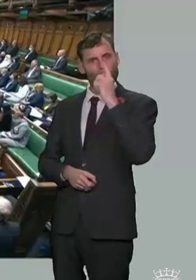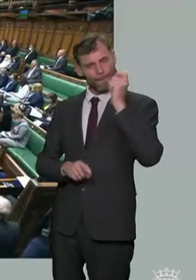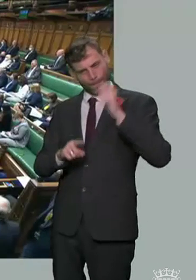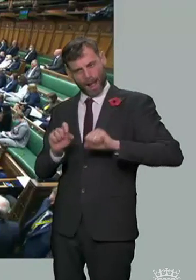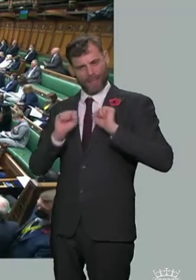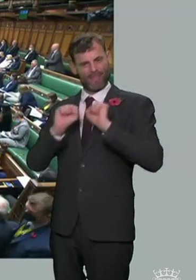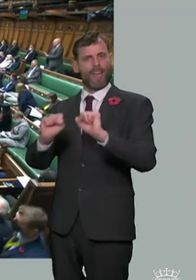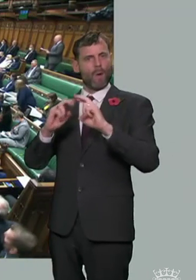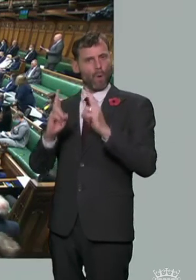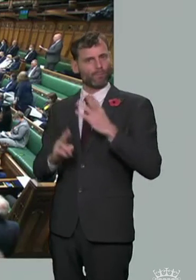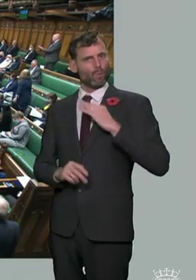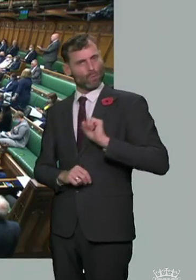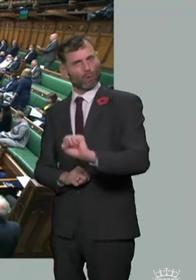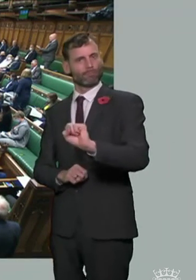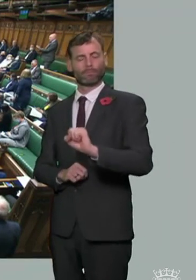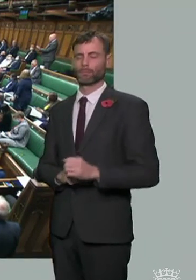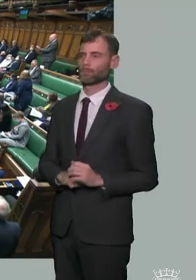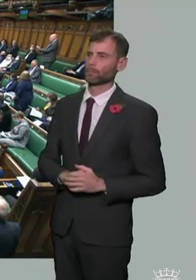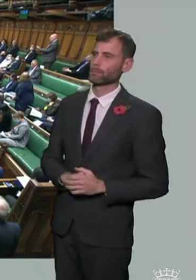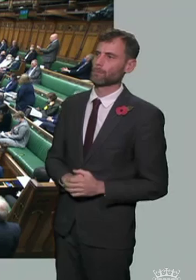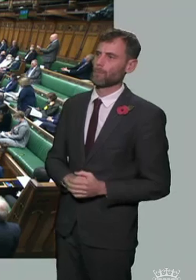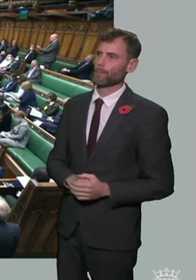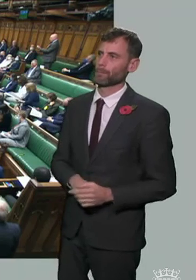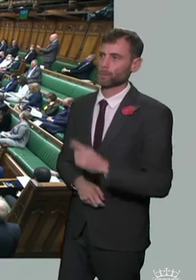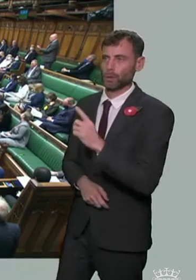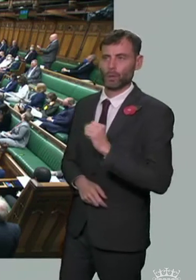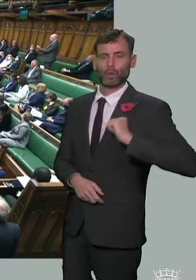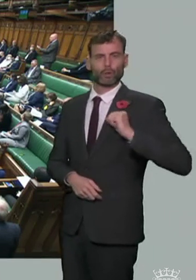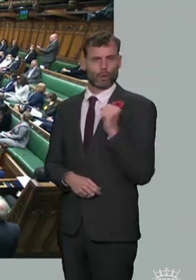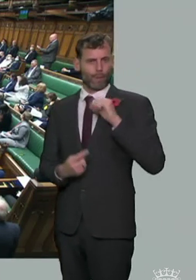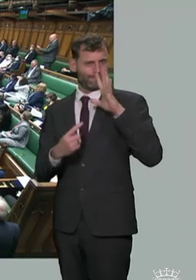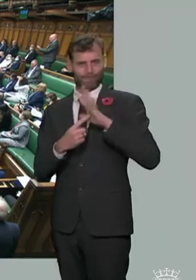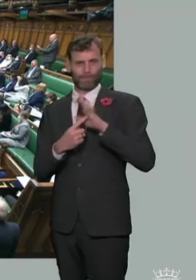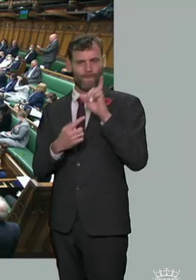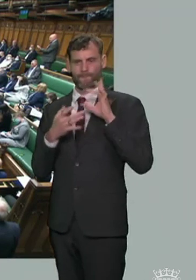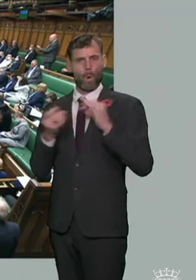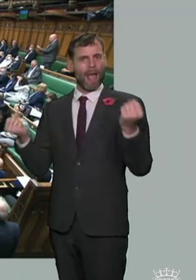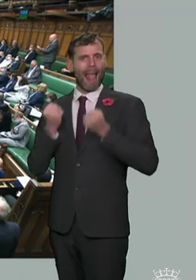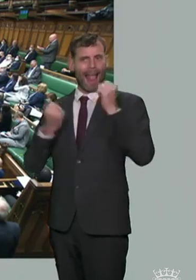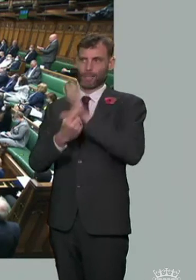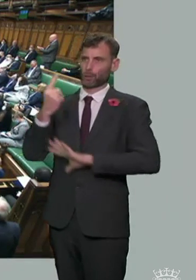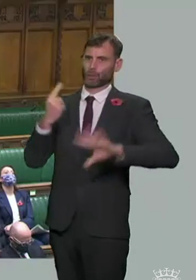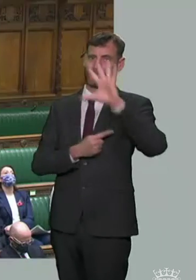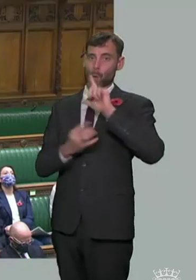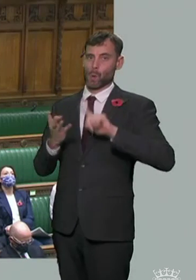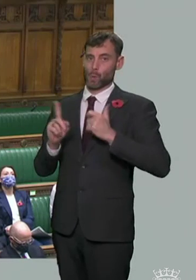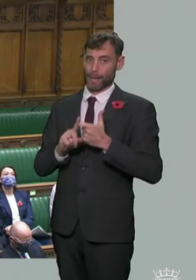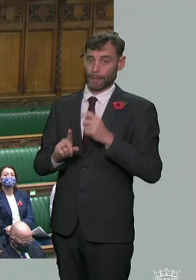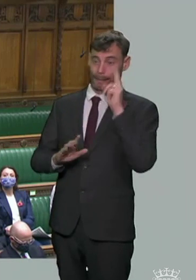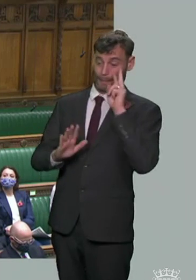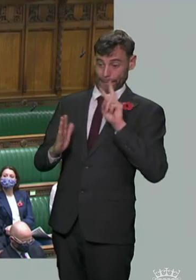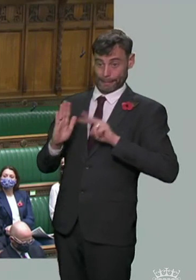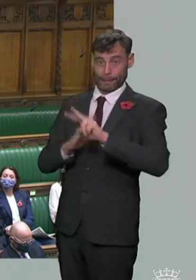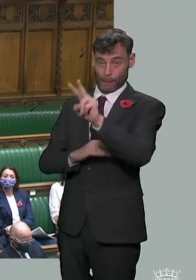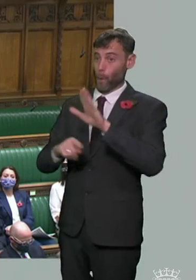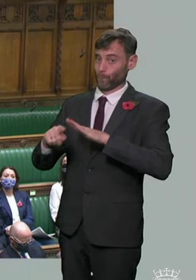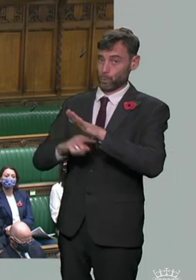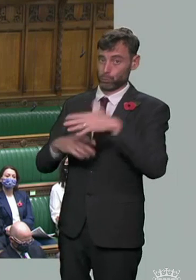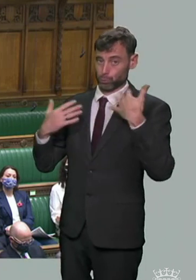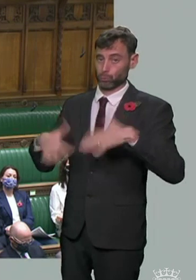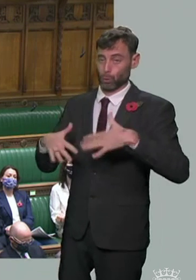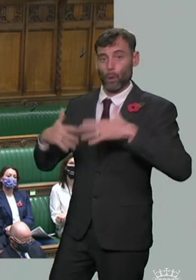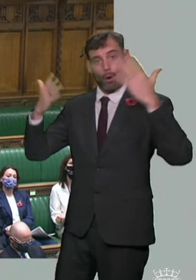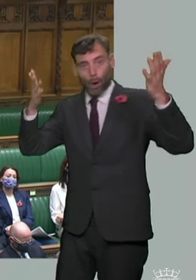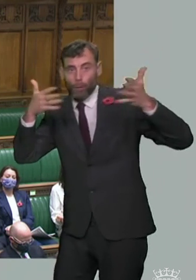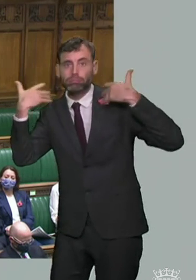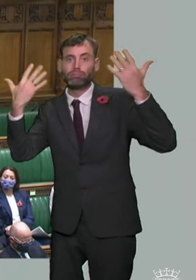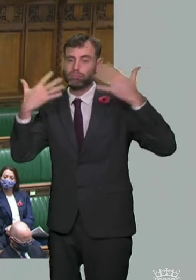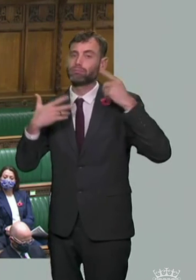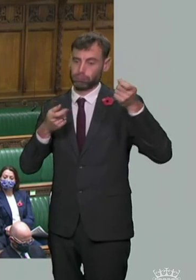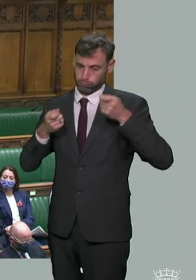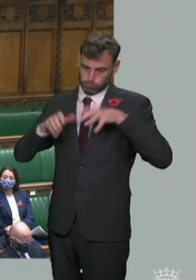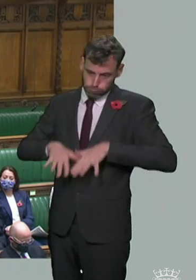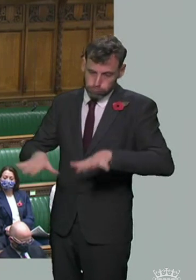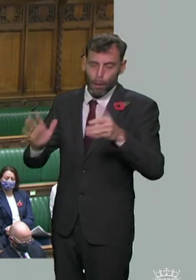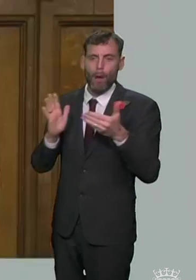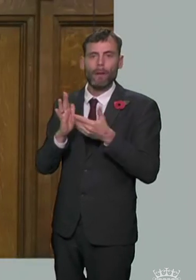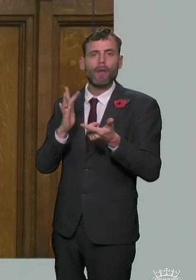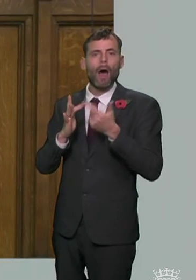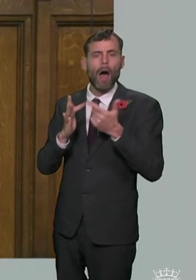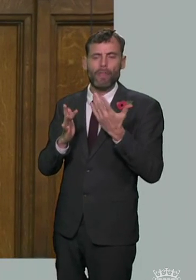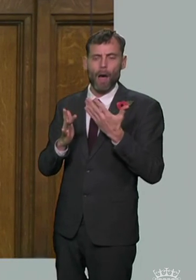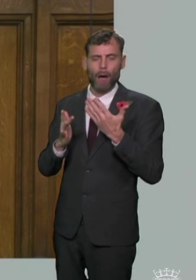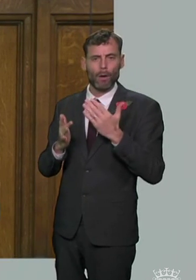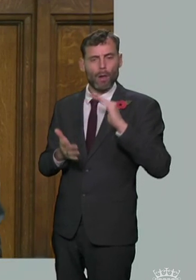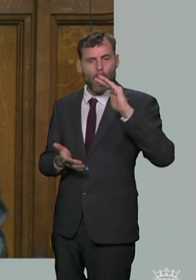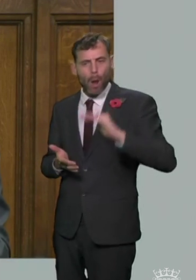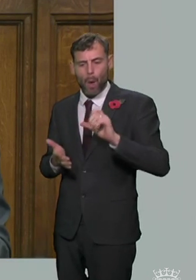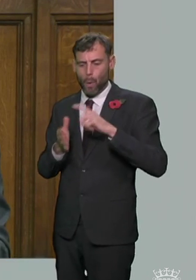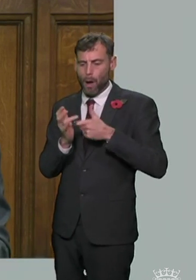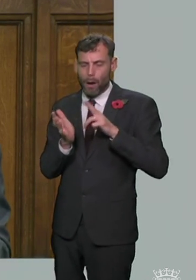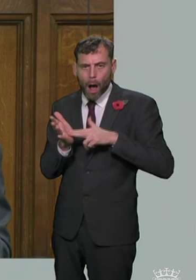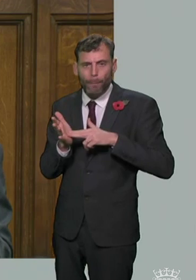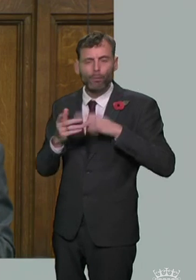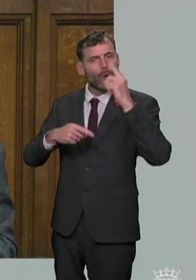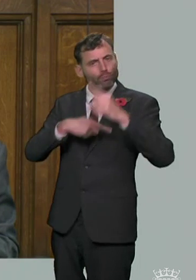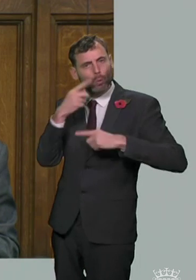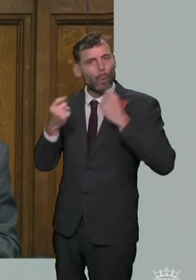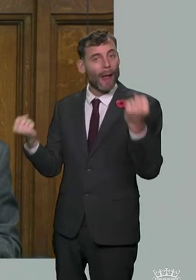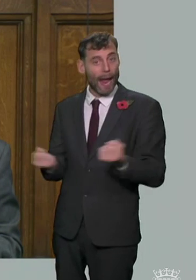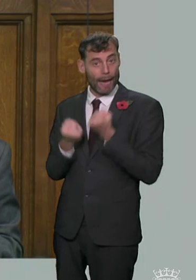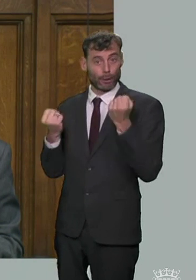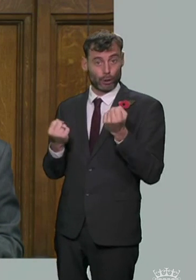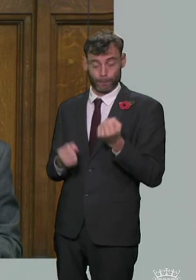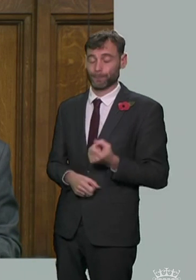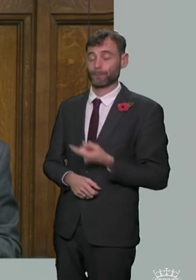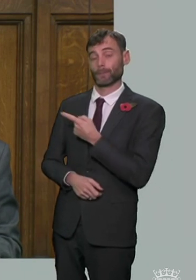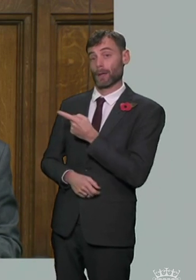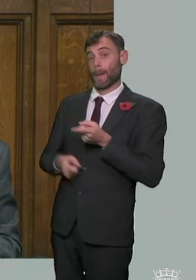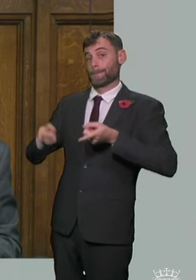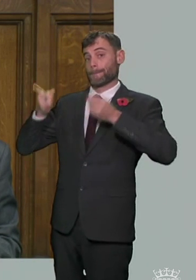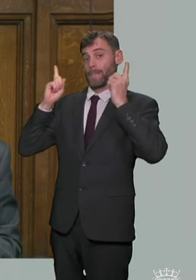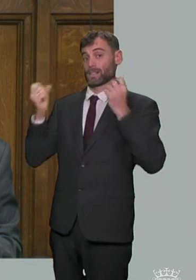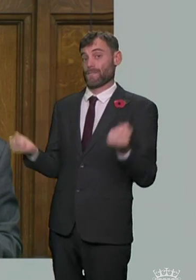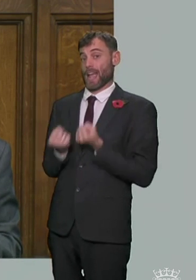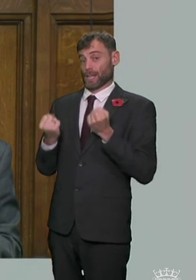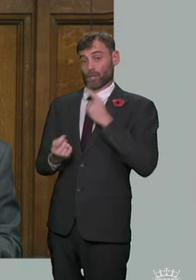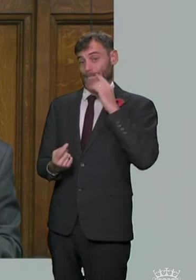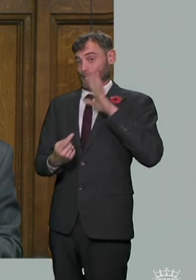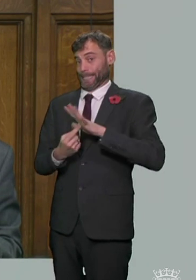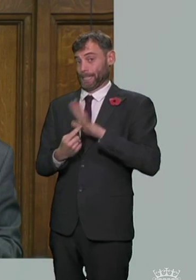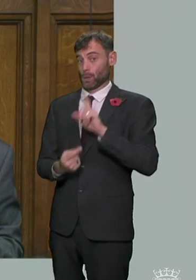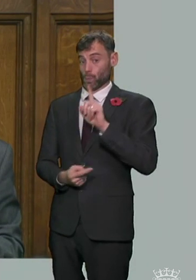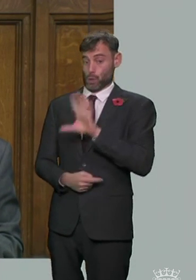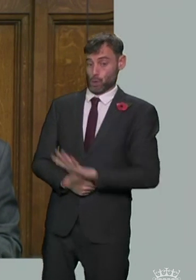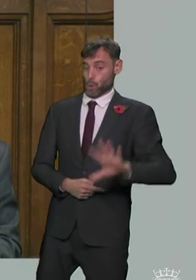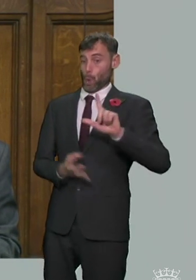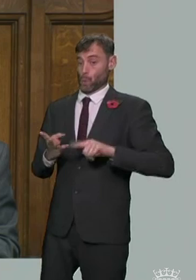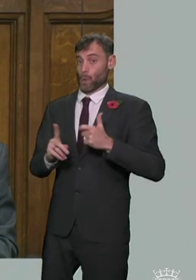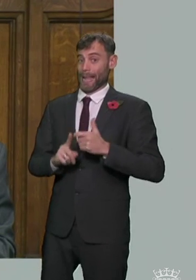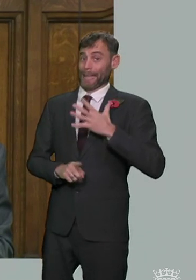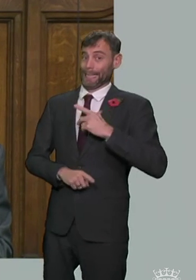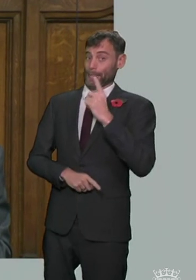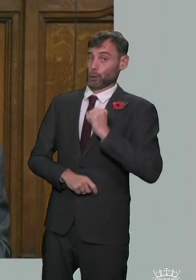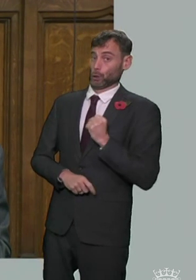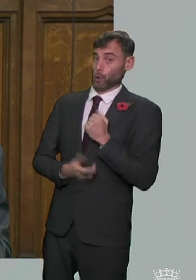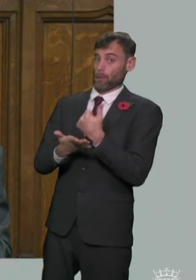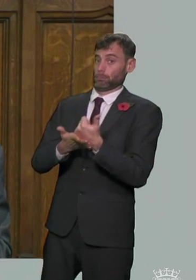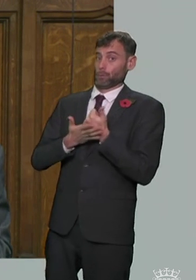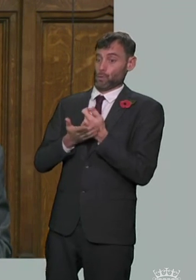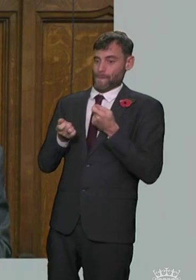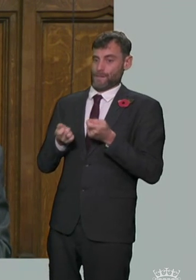In the words of the Minister of State for Business, Energy and Clean Growth: “Scotland is vital for the UK’s energy needs, both currently and in the future…It is also vital for our future offshore wind capabilities, and other low-carbon and renewable energies.”— As he confirms, it is the rest of the UK that is dependent on Scotland, not the other way round.